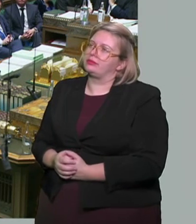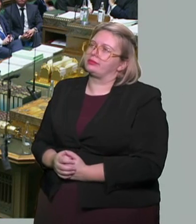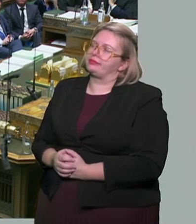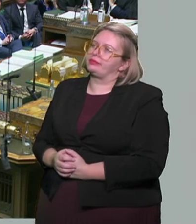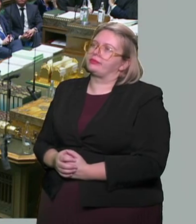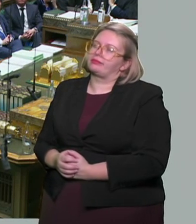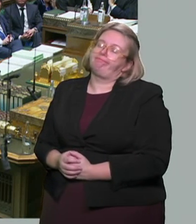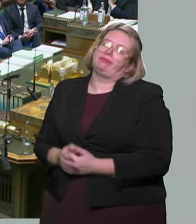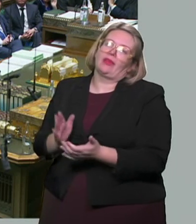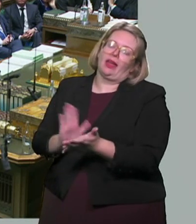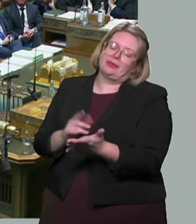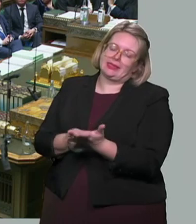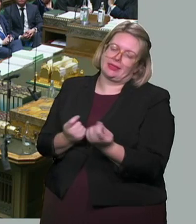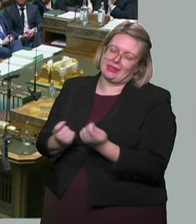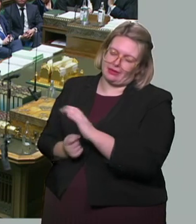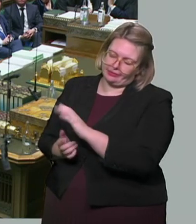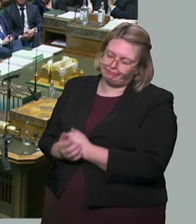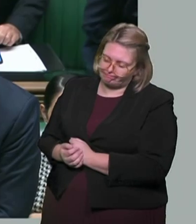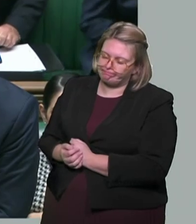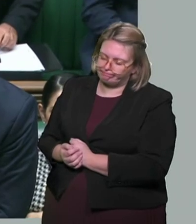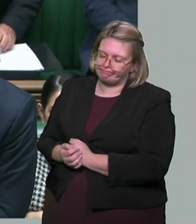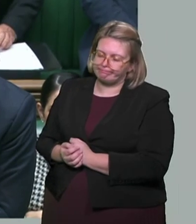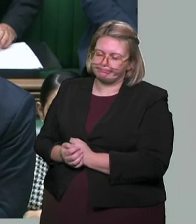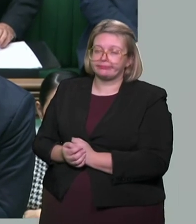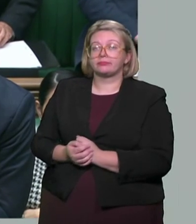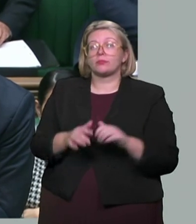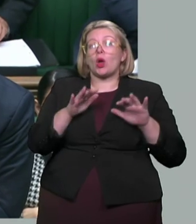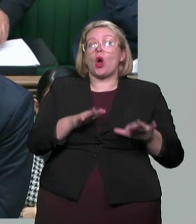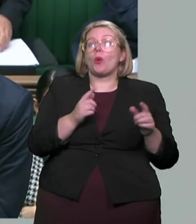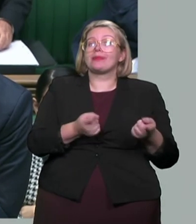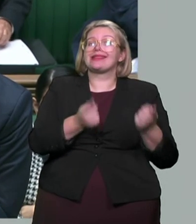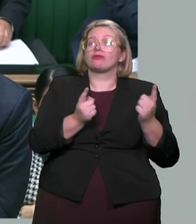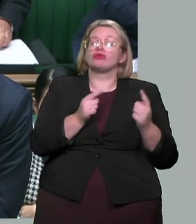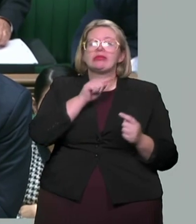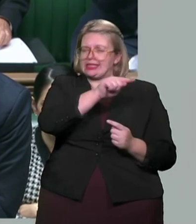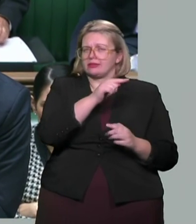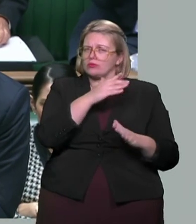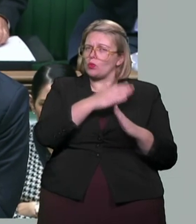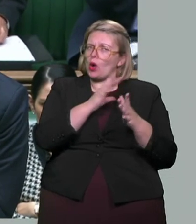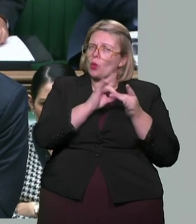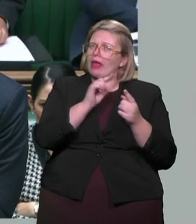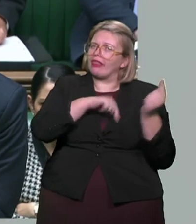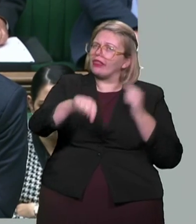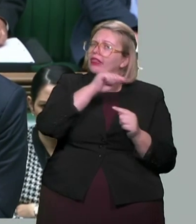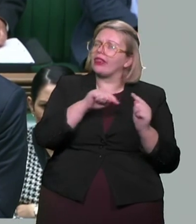The Government and my right honourable Friend the Home Secretary work with all parties to tackle violent extremism.